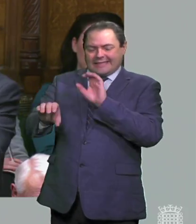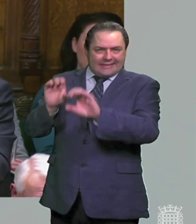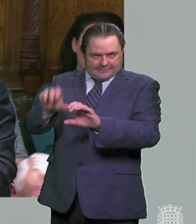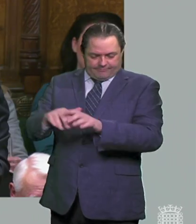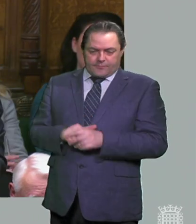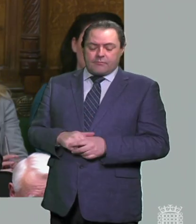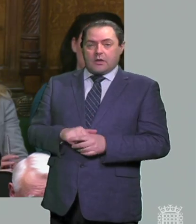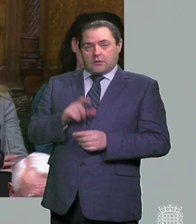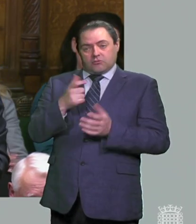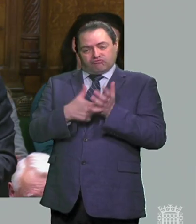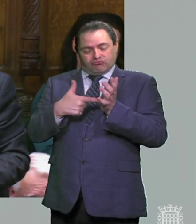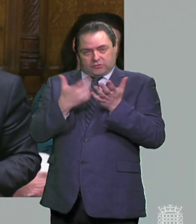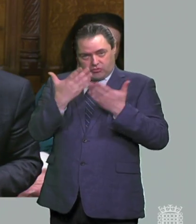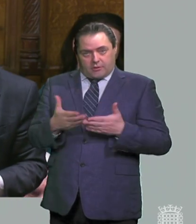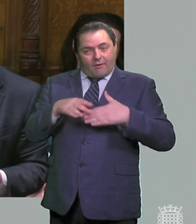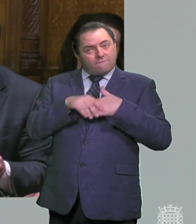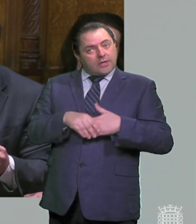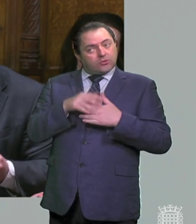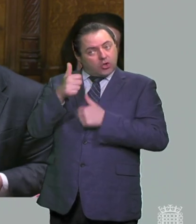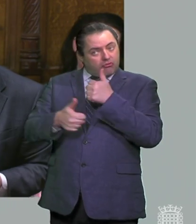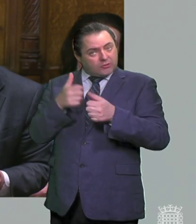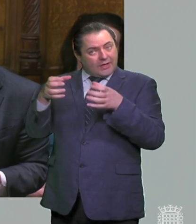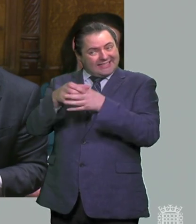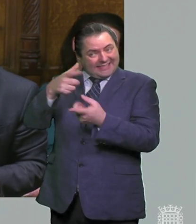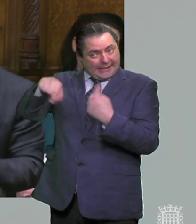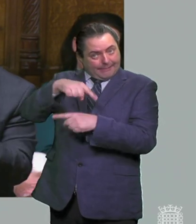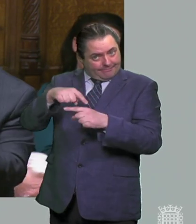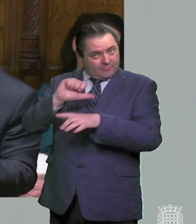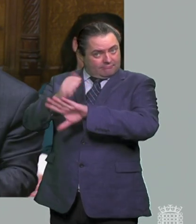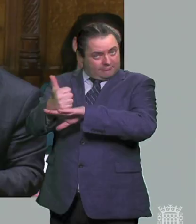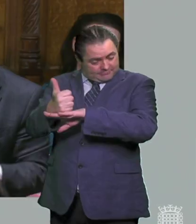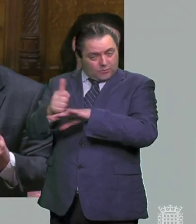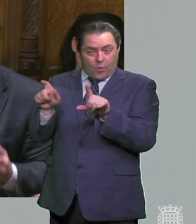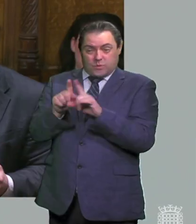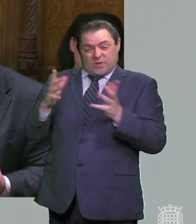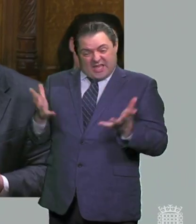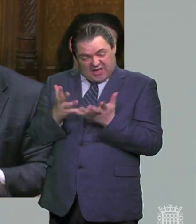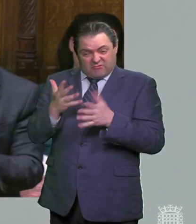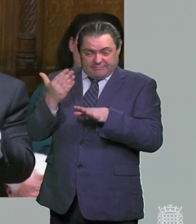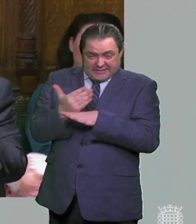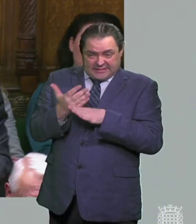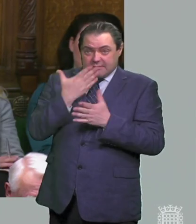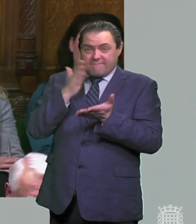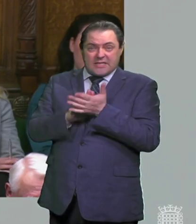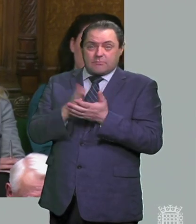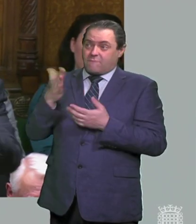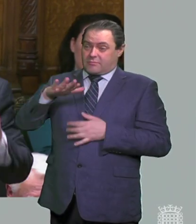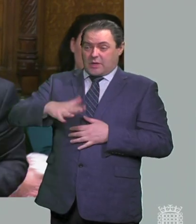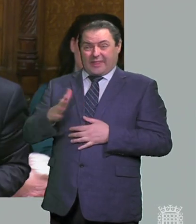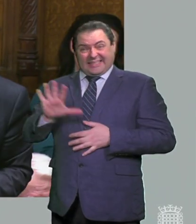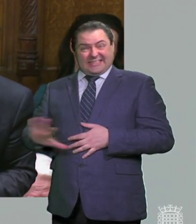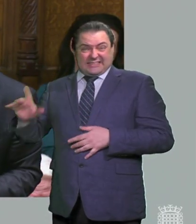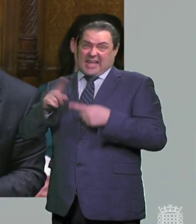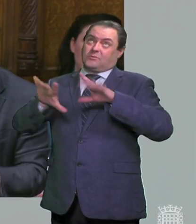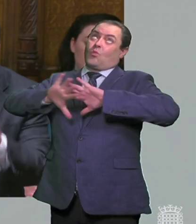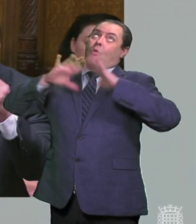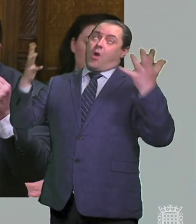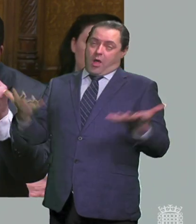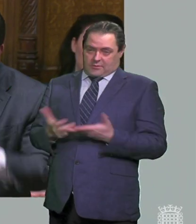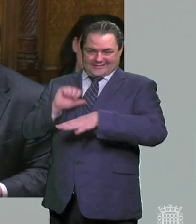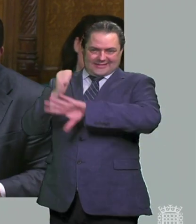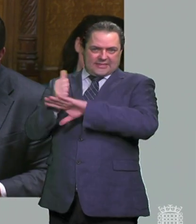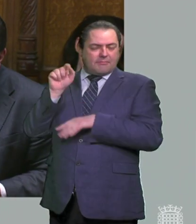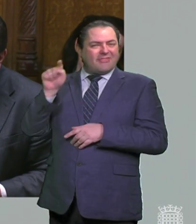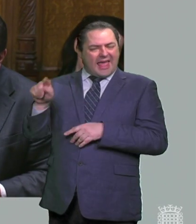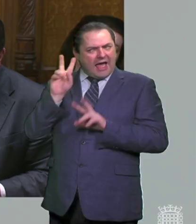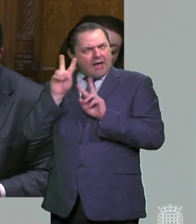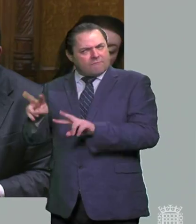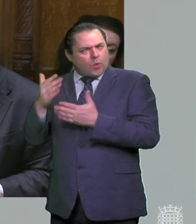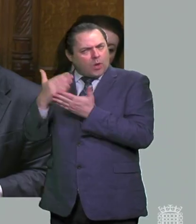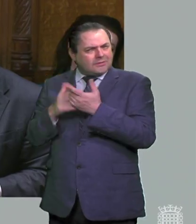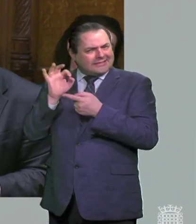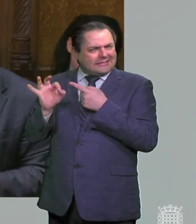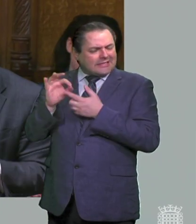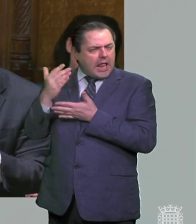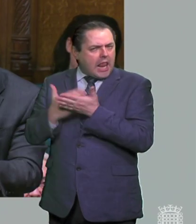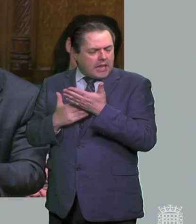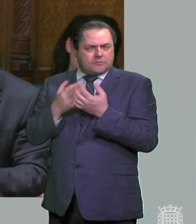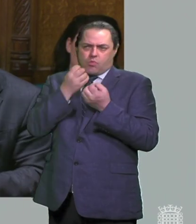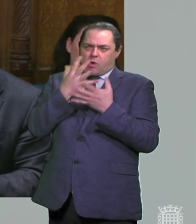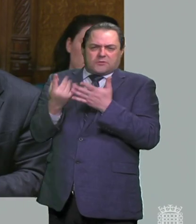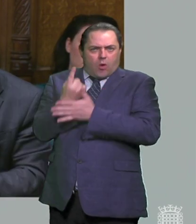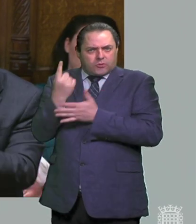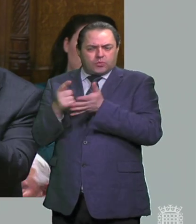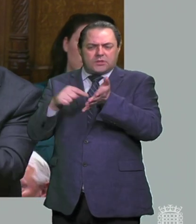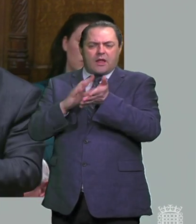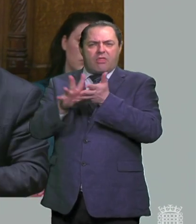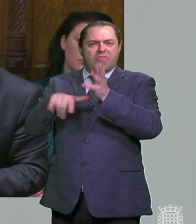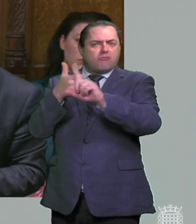Will he join me in congratulating the team behind the bid, and encourage businesses and investors from across the south-east—indeed, across the world—to take a closer look at the fantastic opportunities in Thurrock?